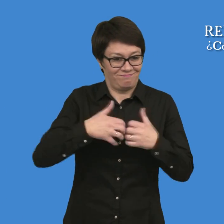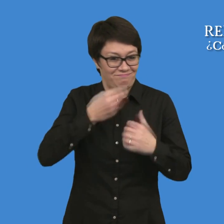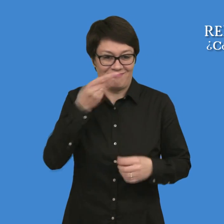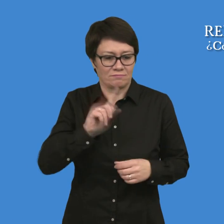bien